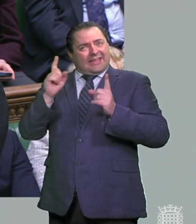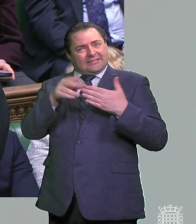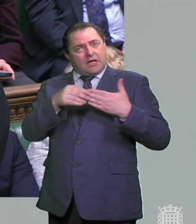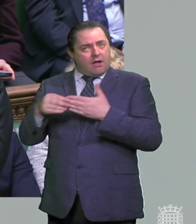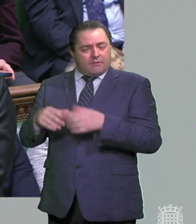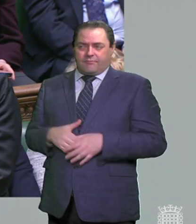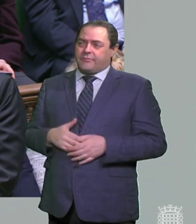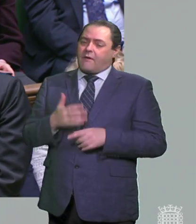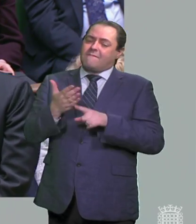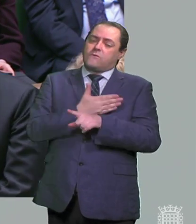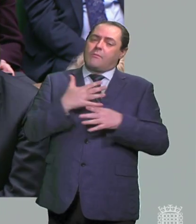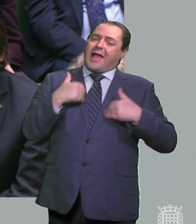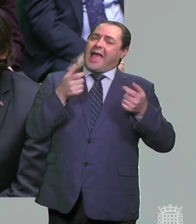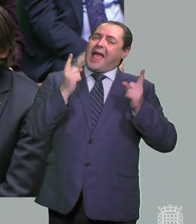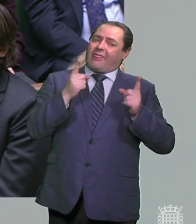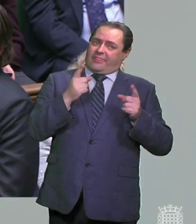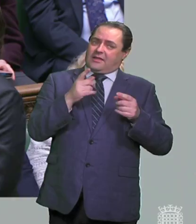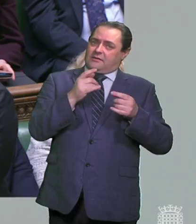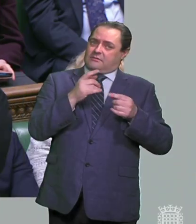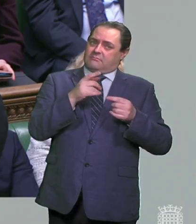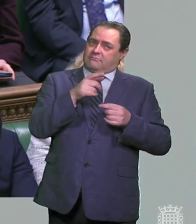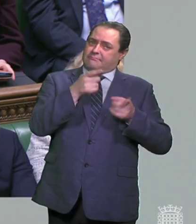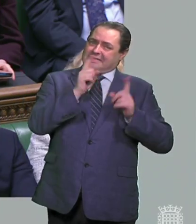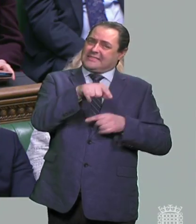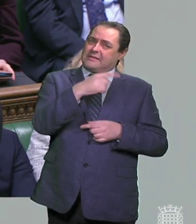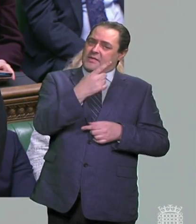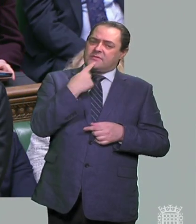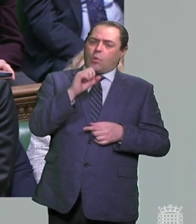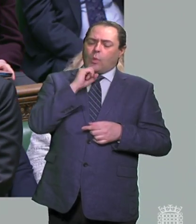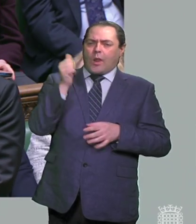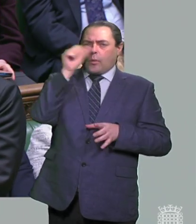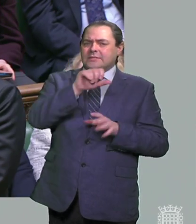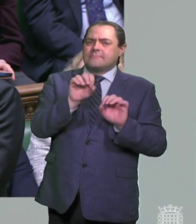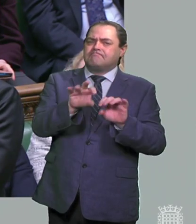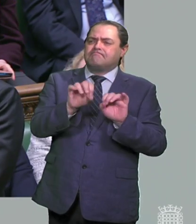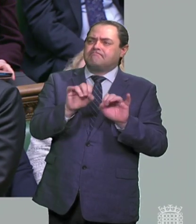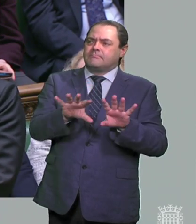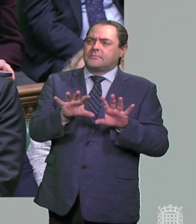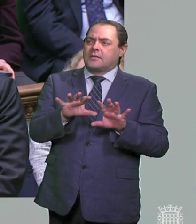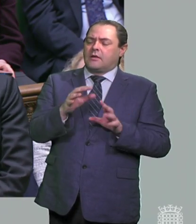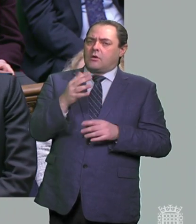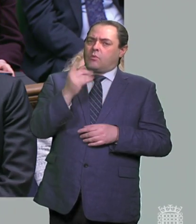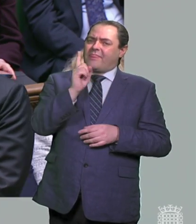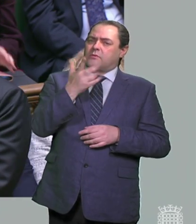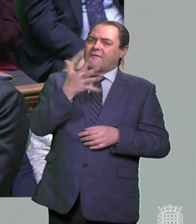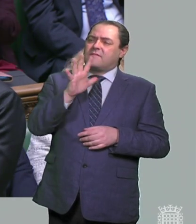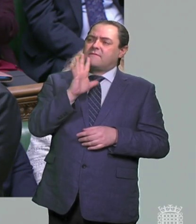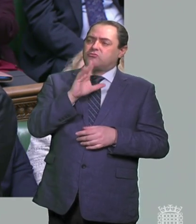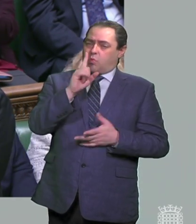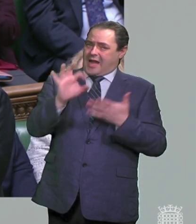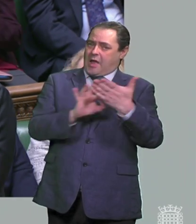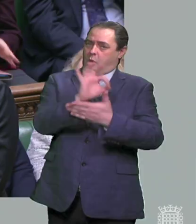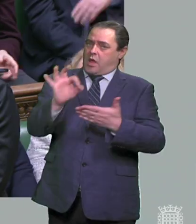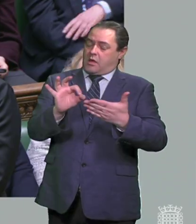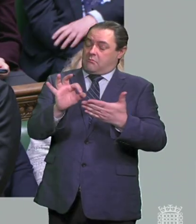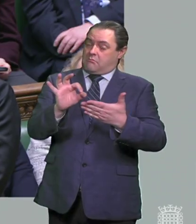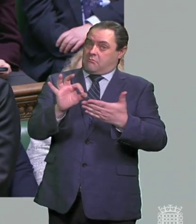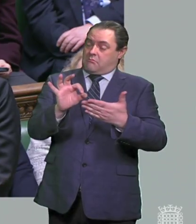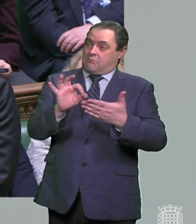The former Health Secretary also said that he would impart his wisdom for £1,500 an hour.